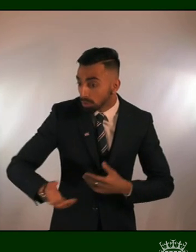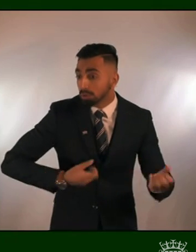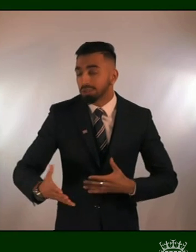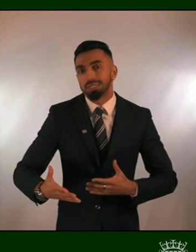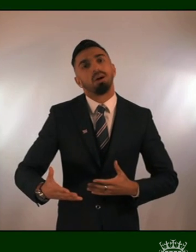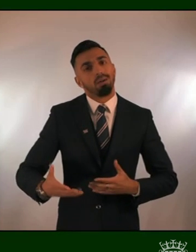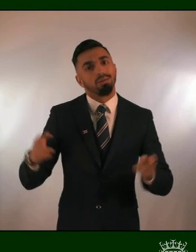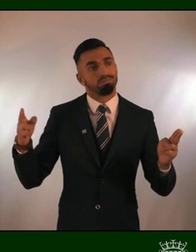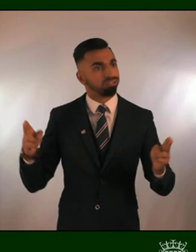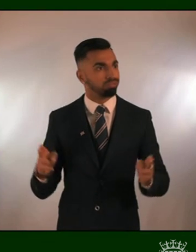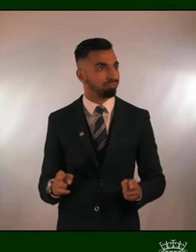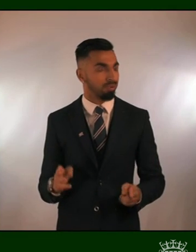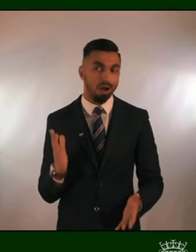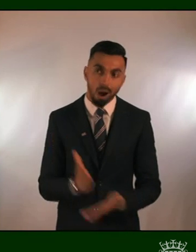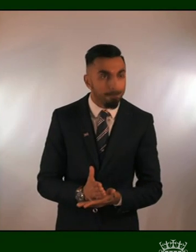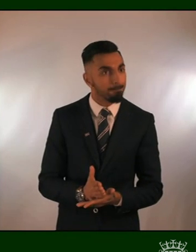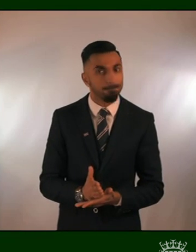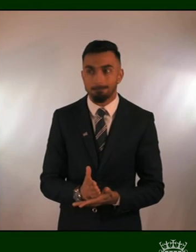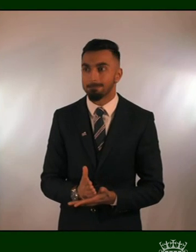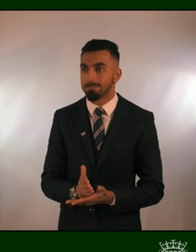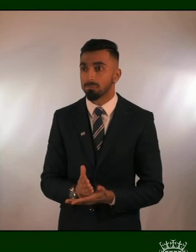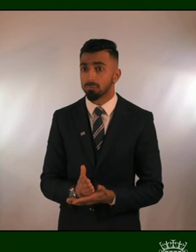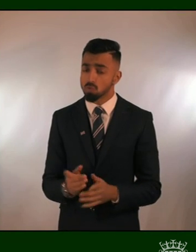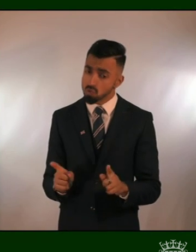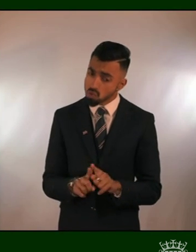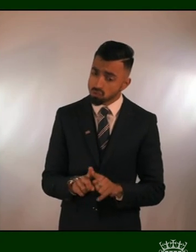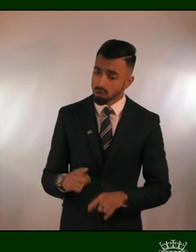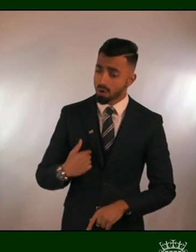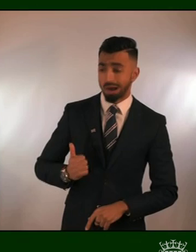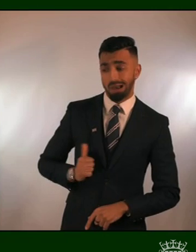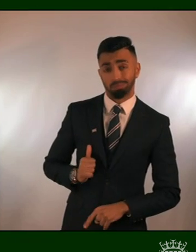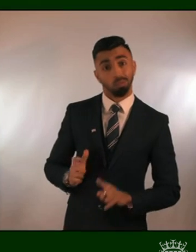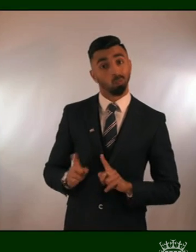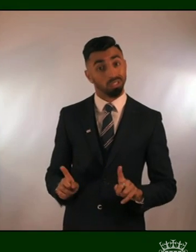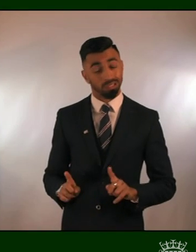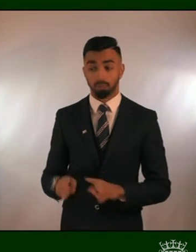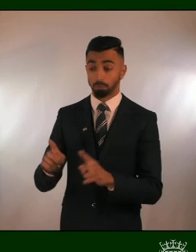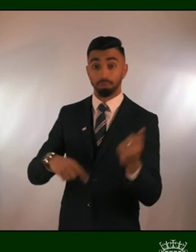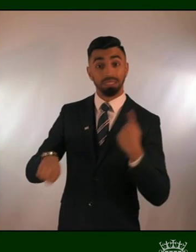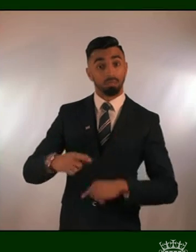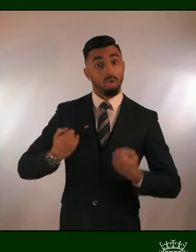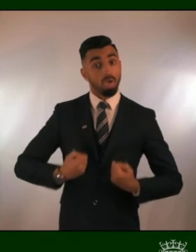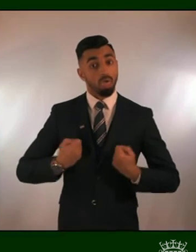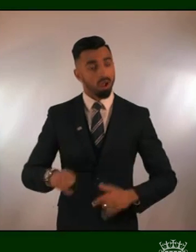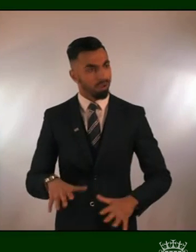There will also be an impact on the demand side of the economy, through a reduction in consumer spending.